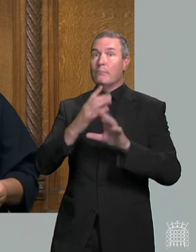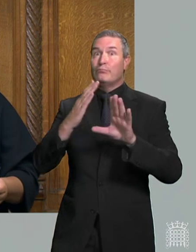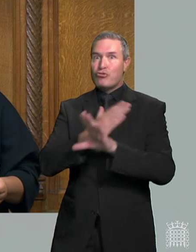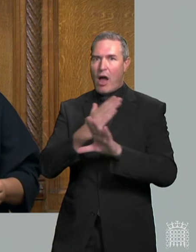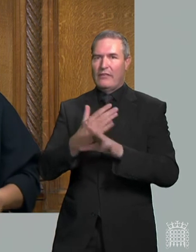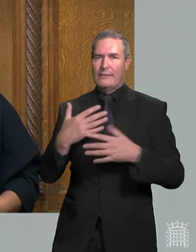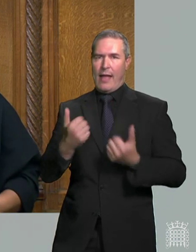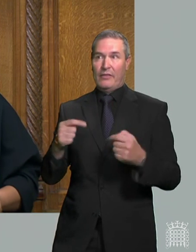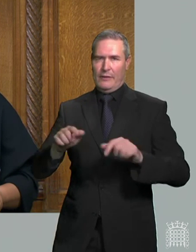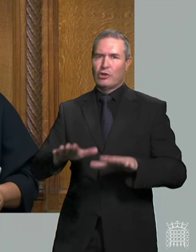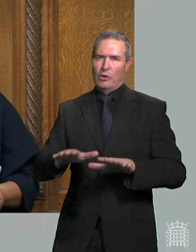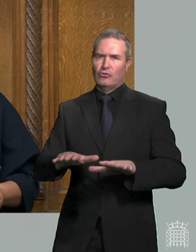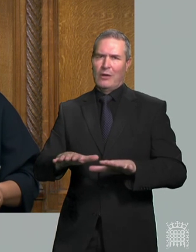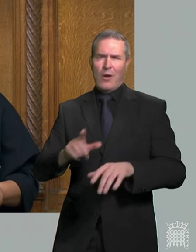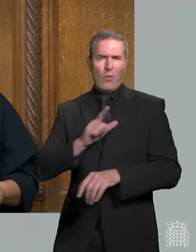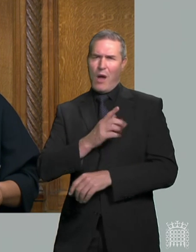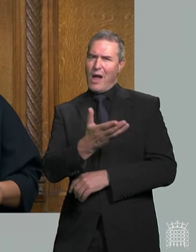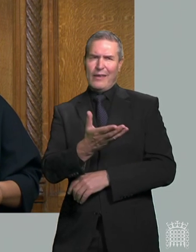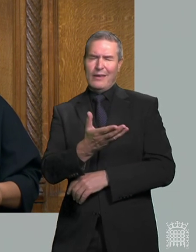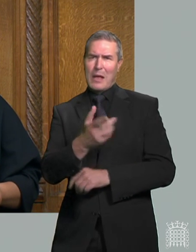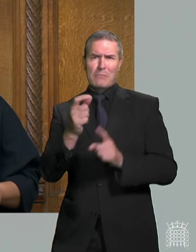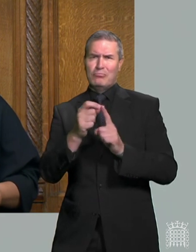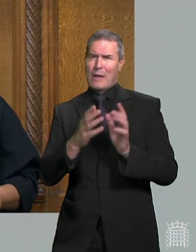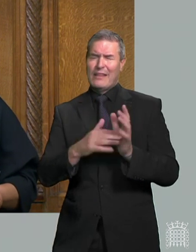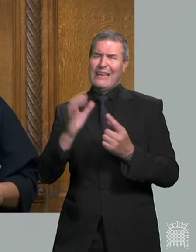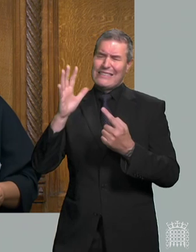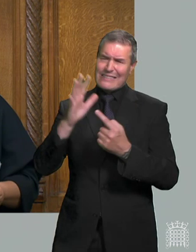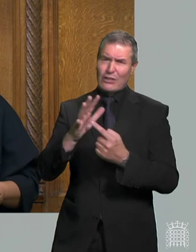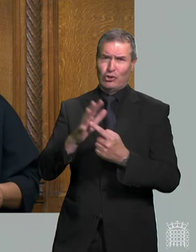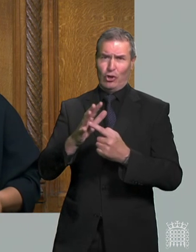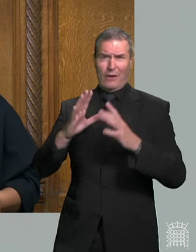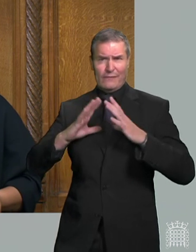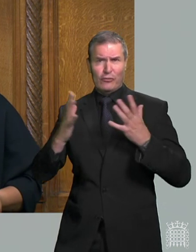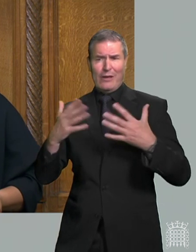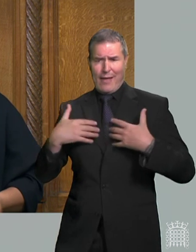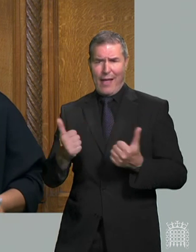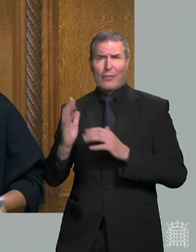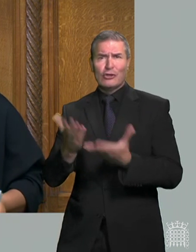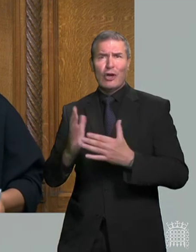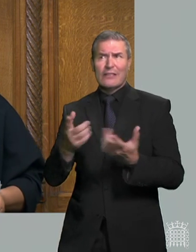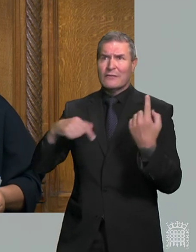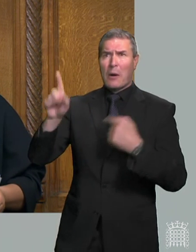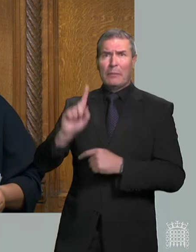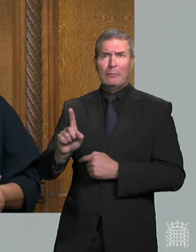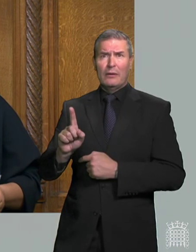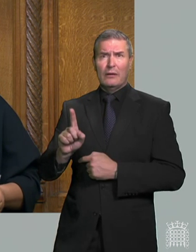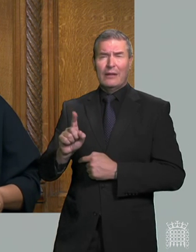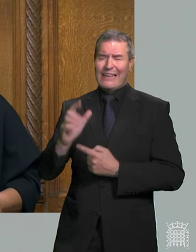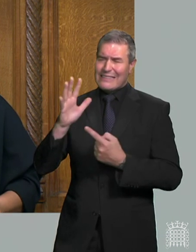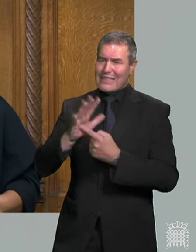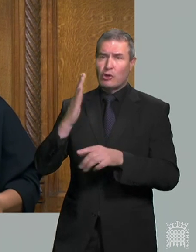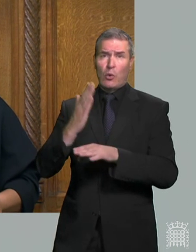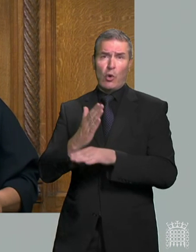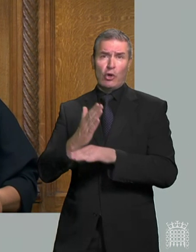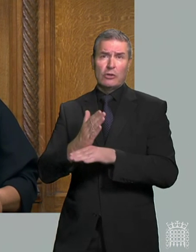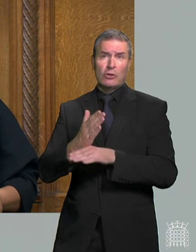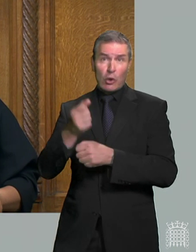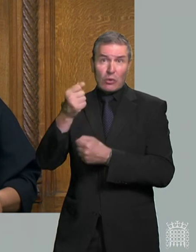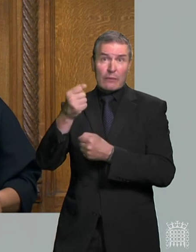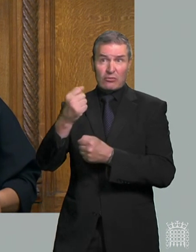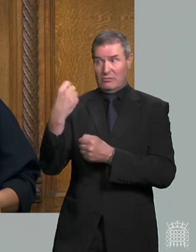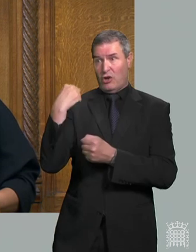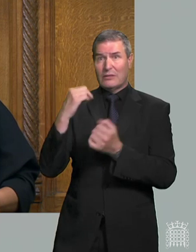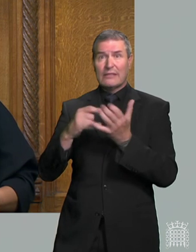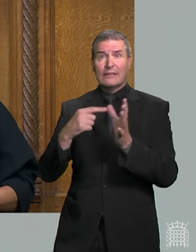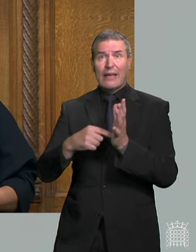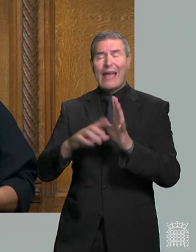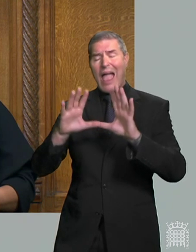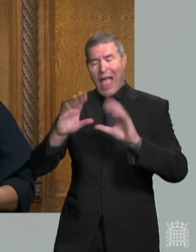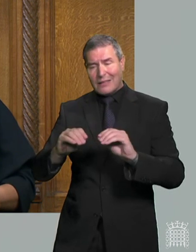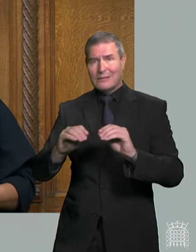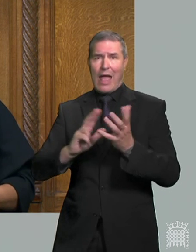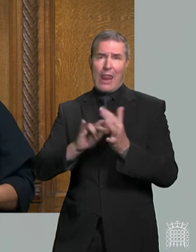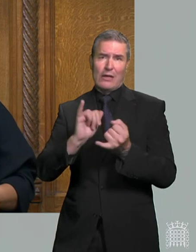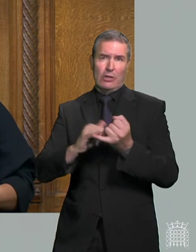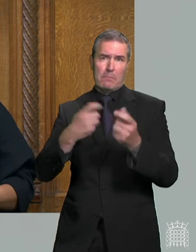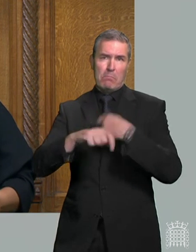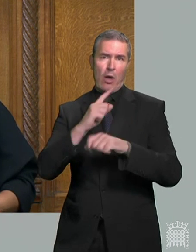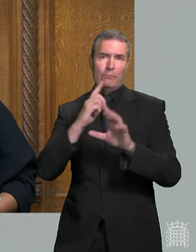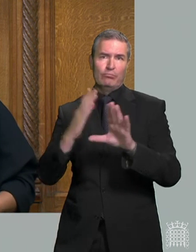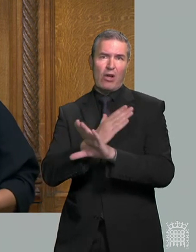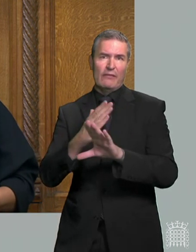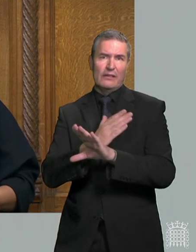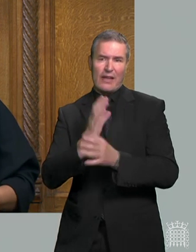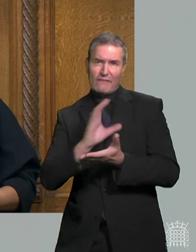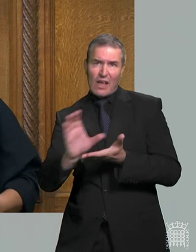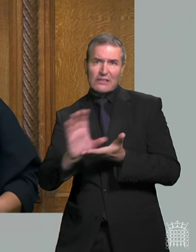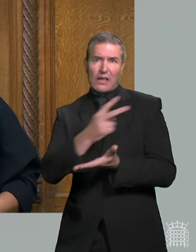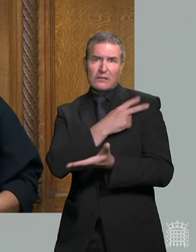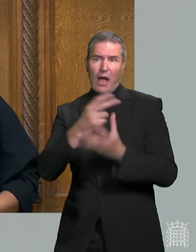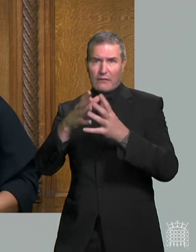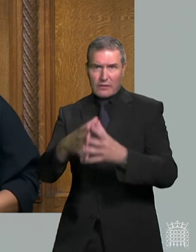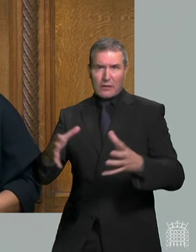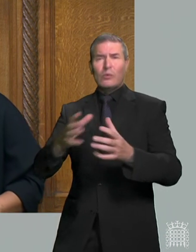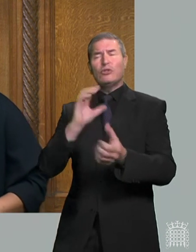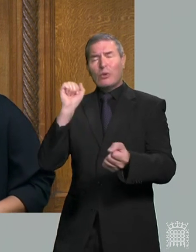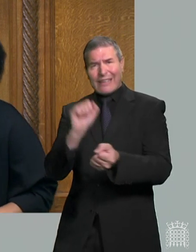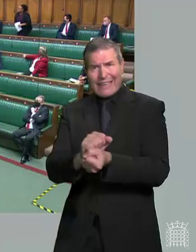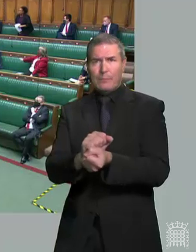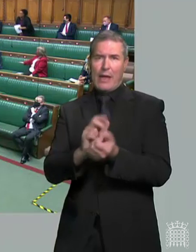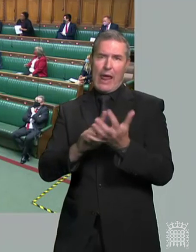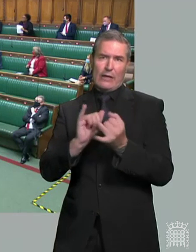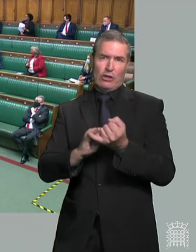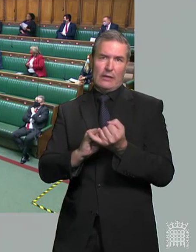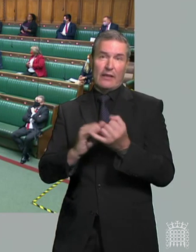Why is the Prime Minister continuing to eviscerate our most essential public services, and why will he not listen to the thousands of essential workers who demonstrated on Saturday to end NHS privatisation, chronic underfunding and understaffing, and to keep the NHS public?